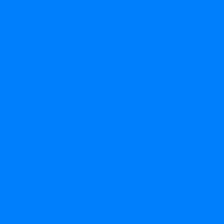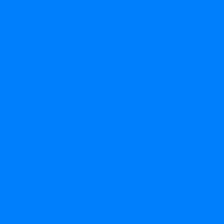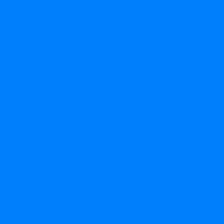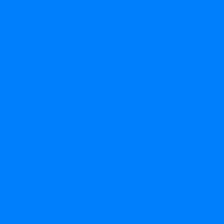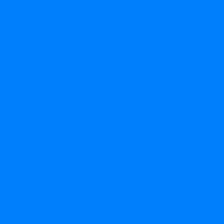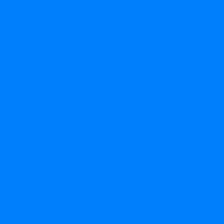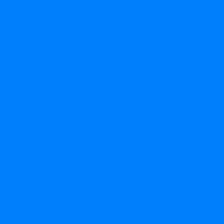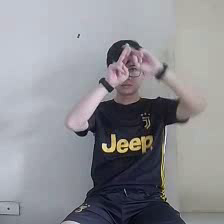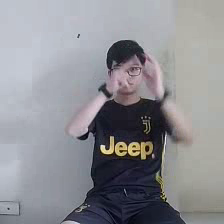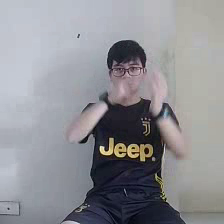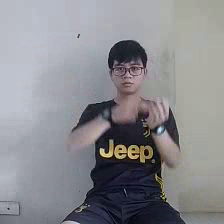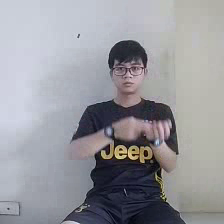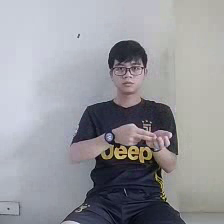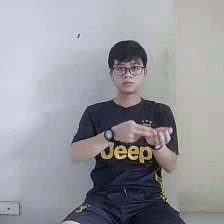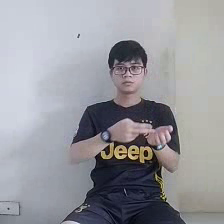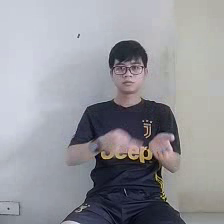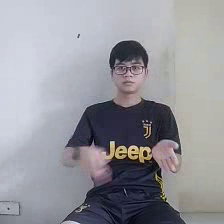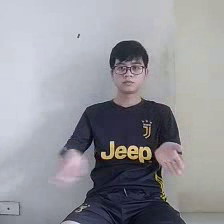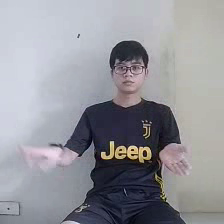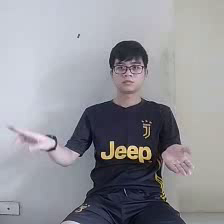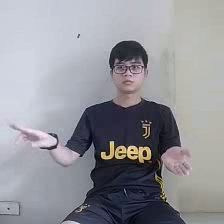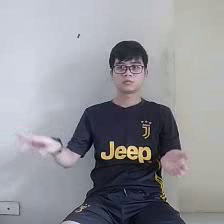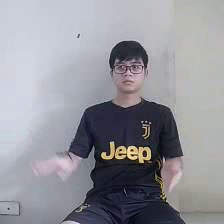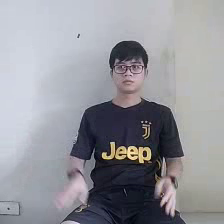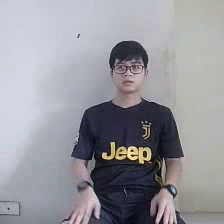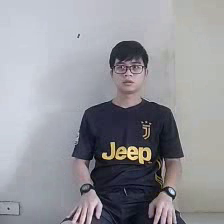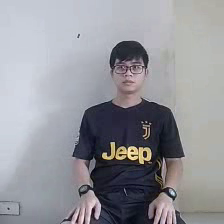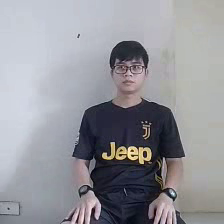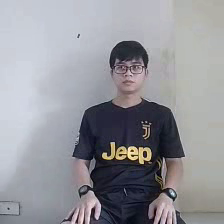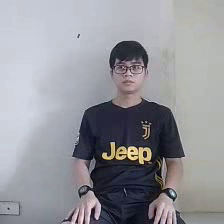Xuất viện